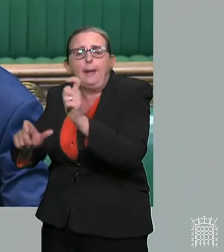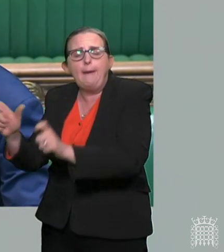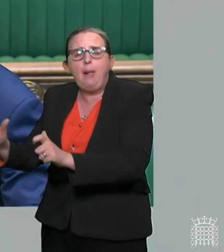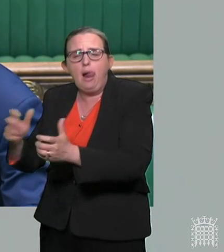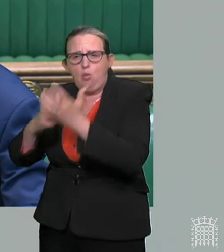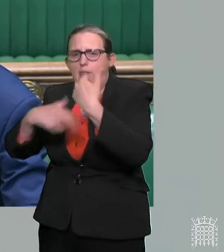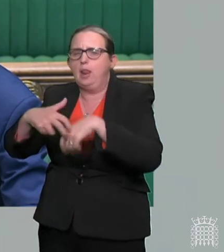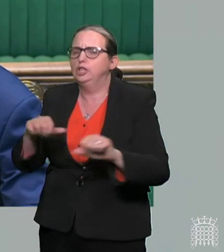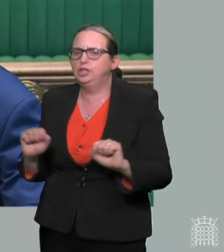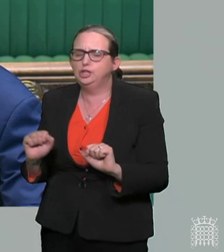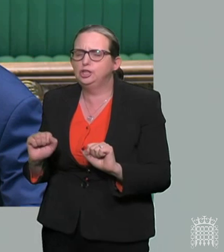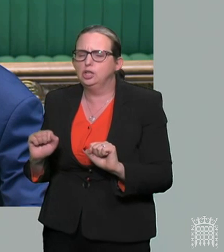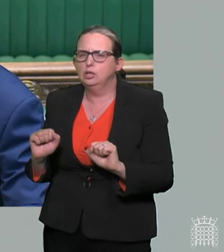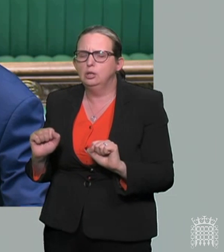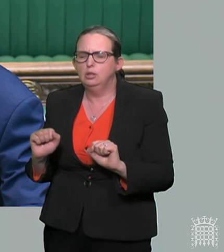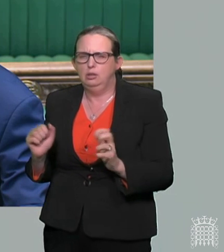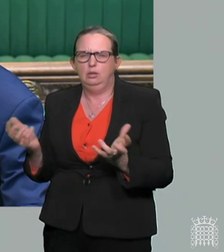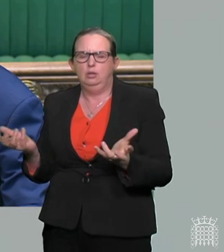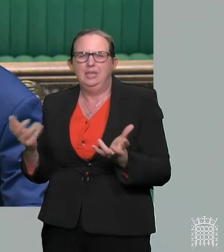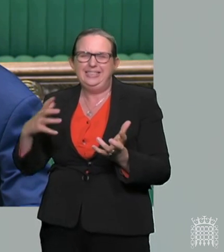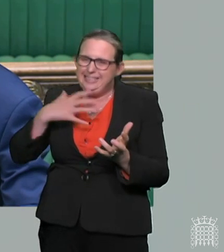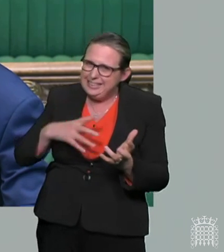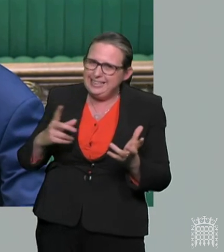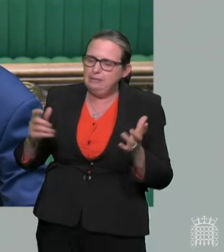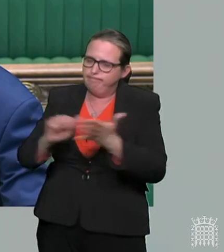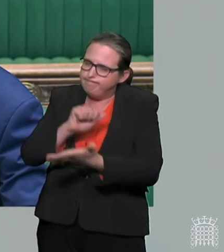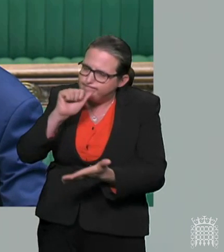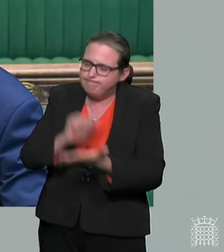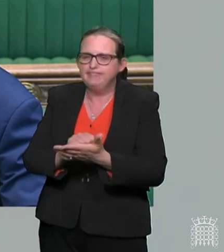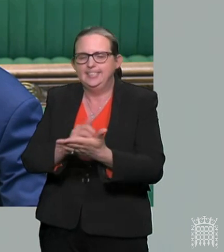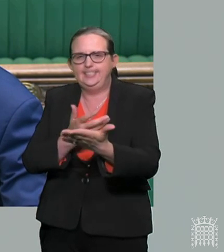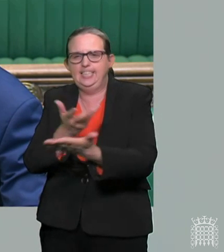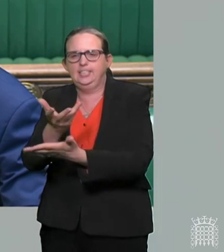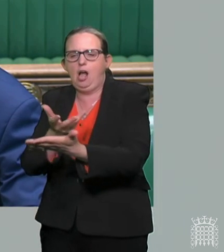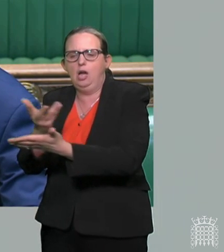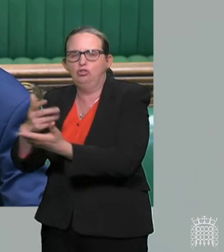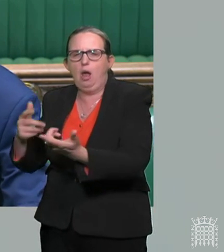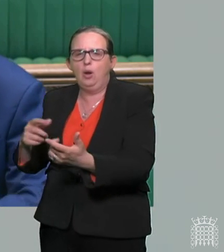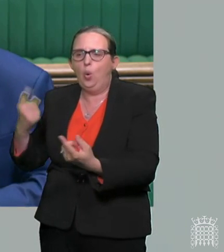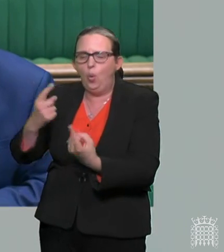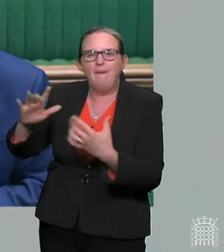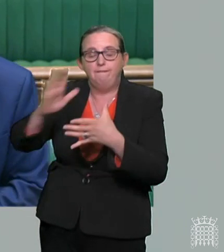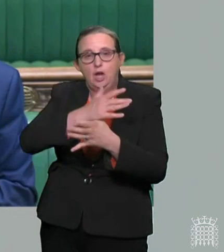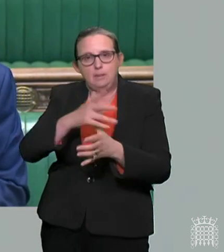If things are to move forward in Northern Ireland, any discussion has to start with the victims.